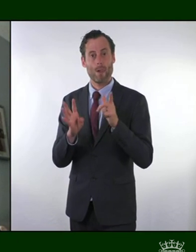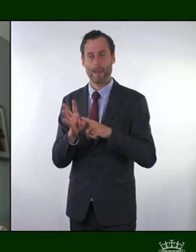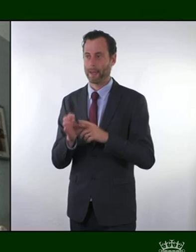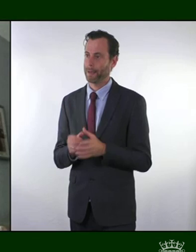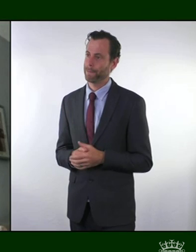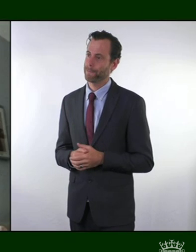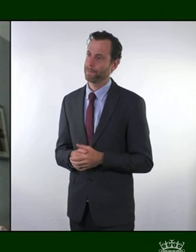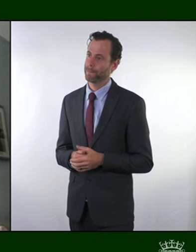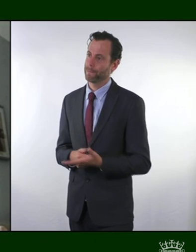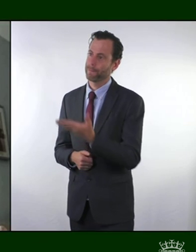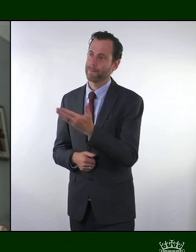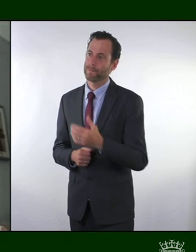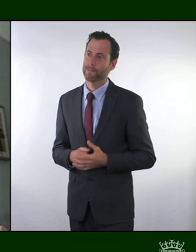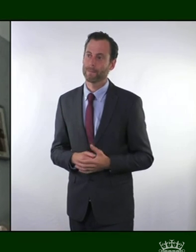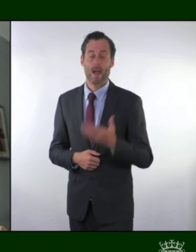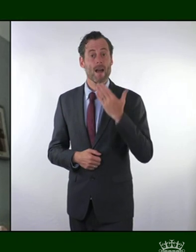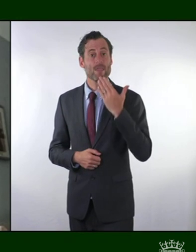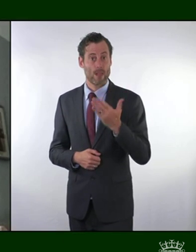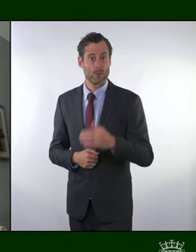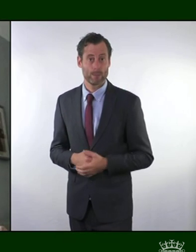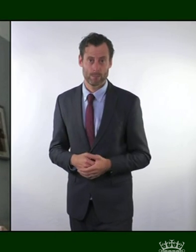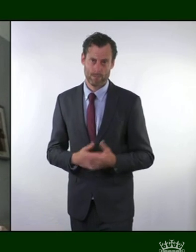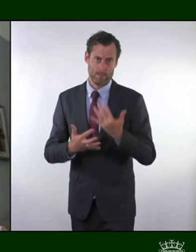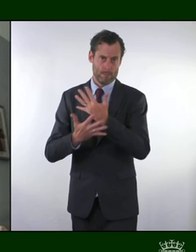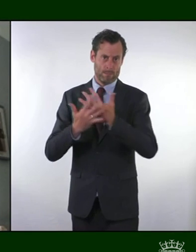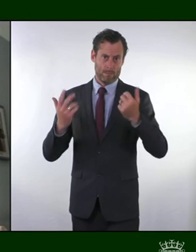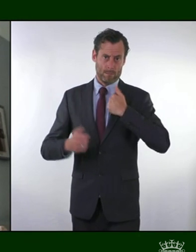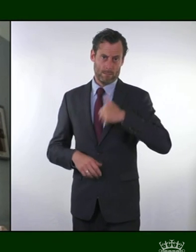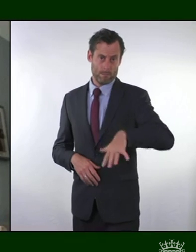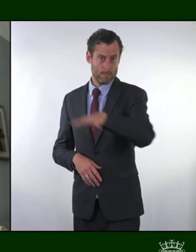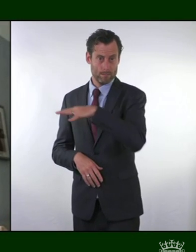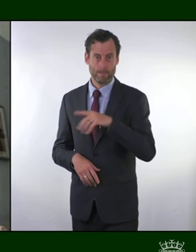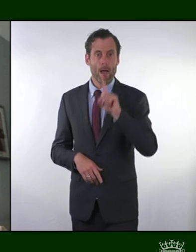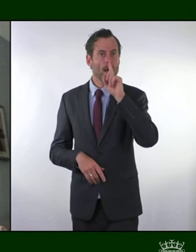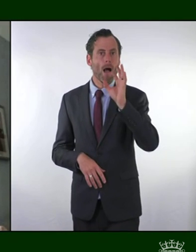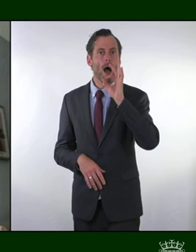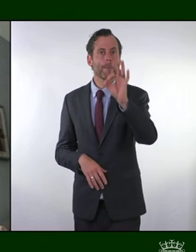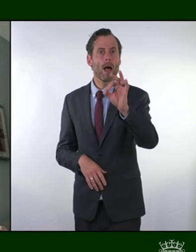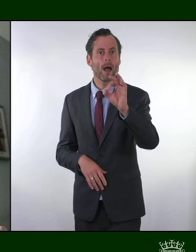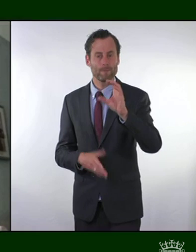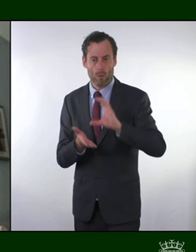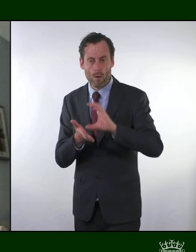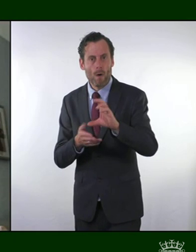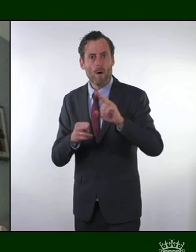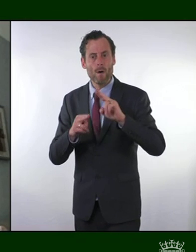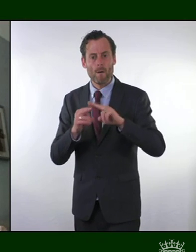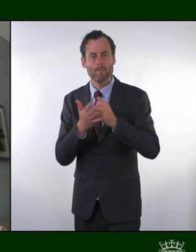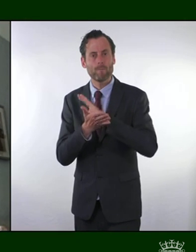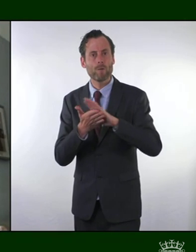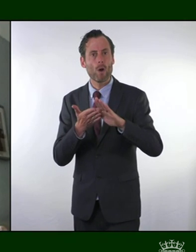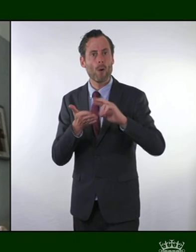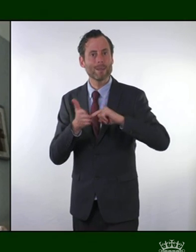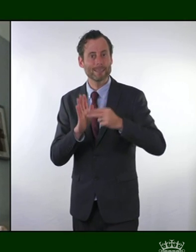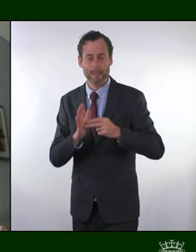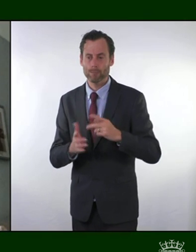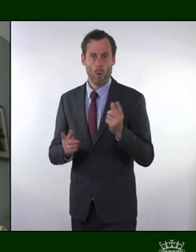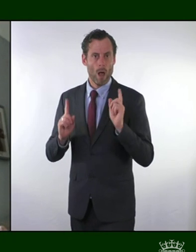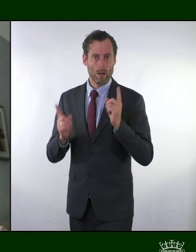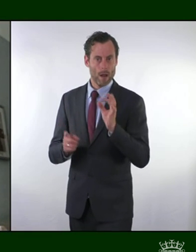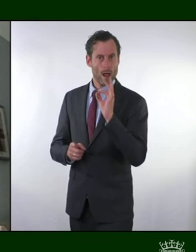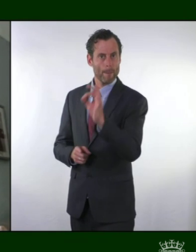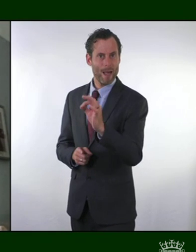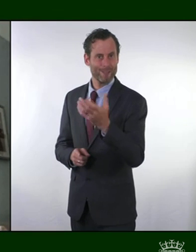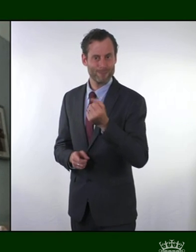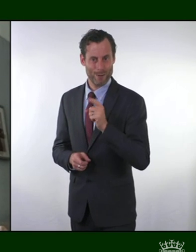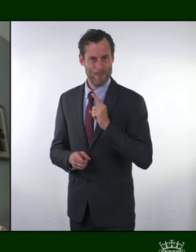Hundreds of my constituents have been excluded from the furlough scheme or support for the self-employed owing to gaps in the legislation.